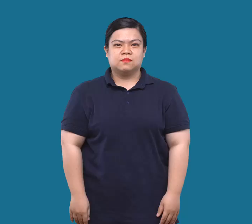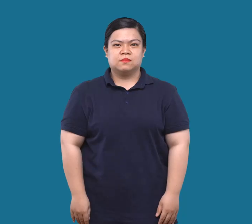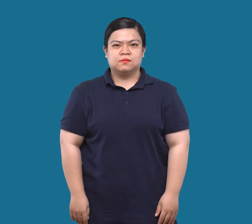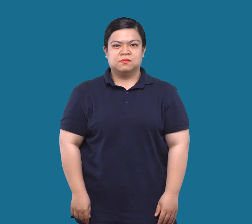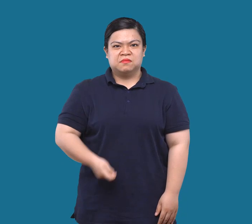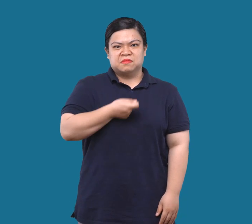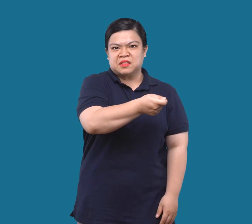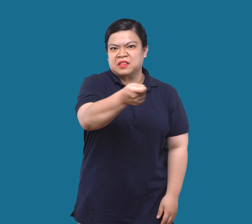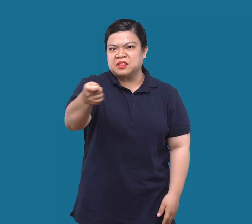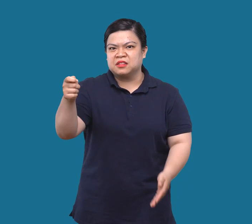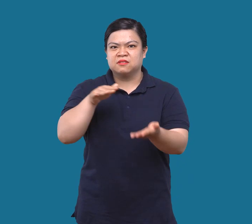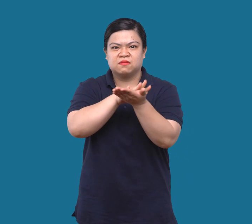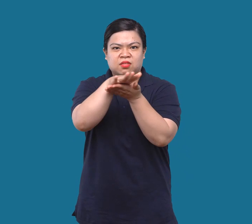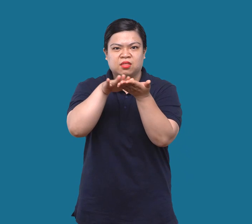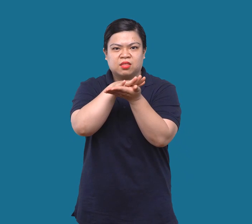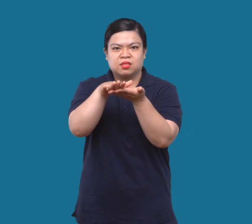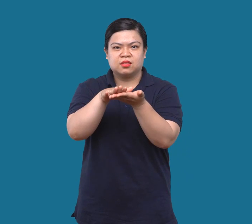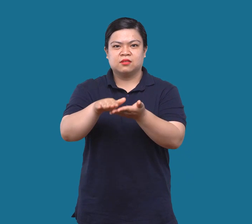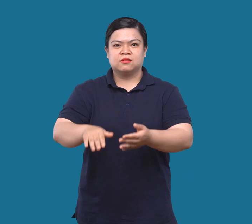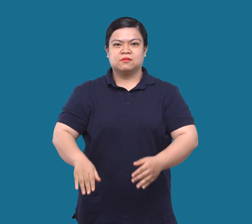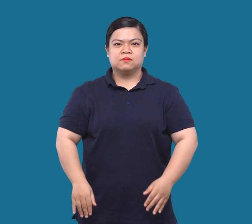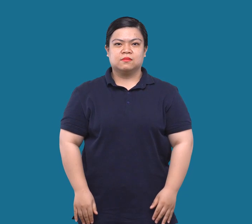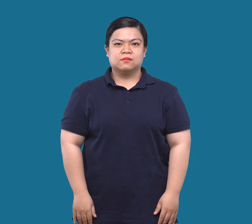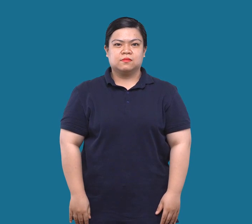tiêu diệt